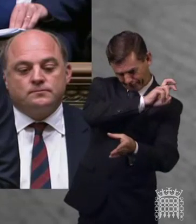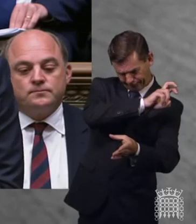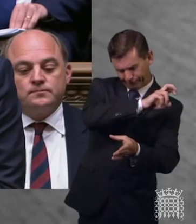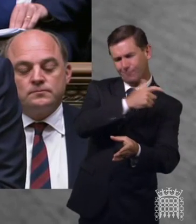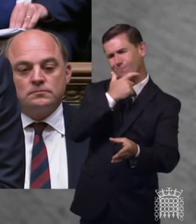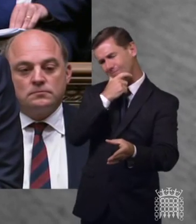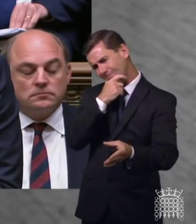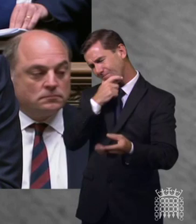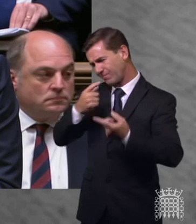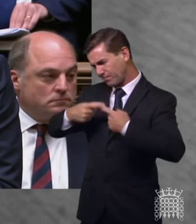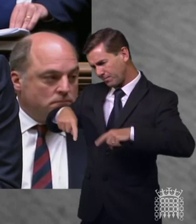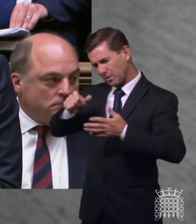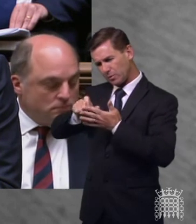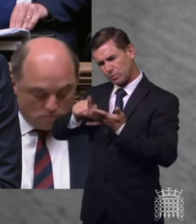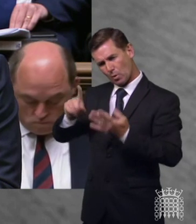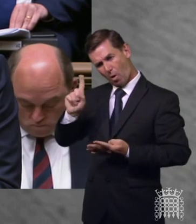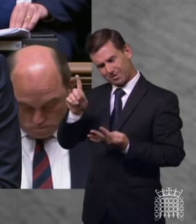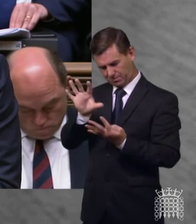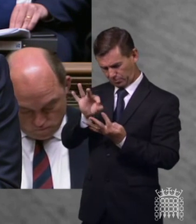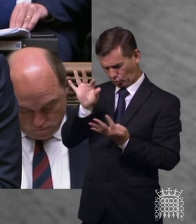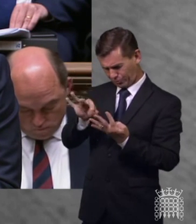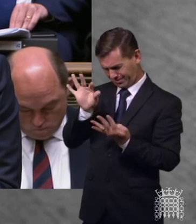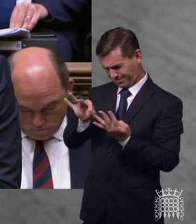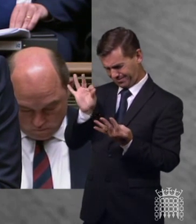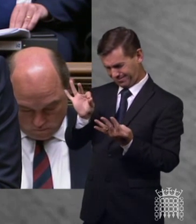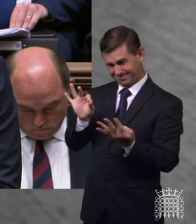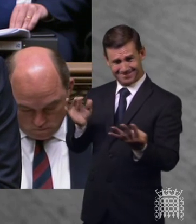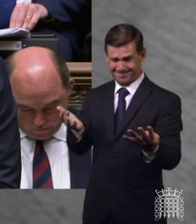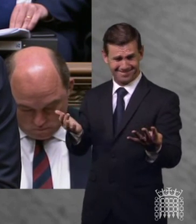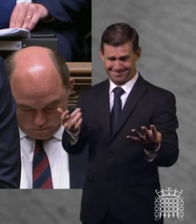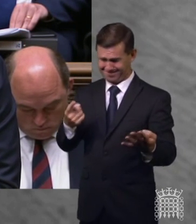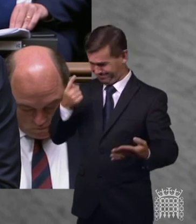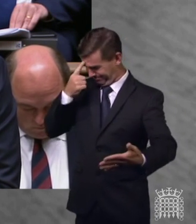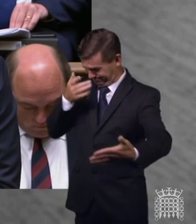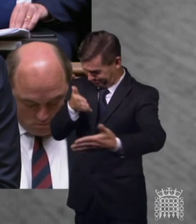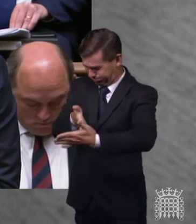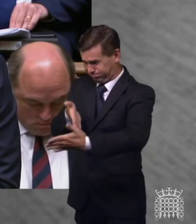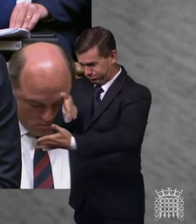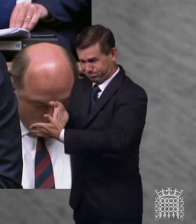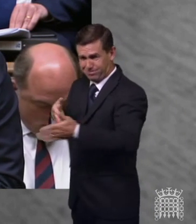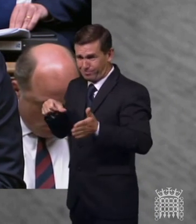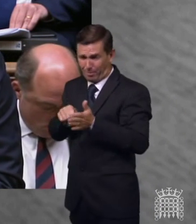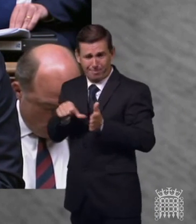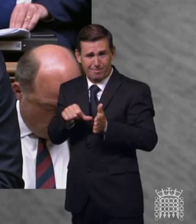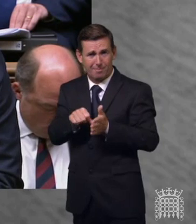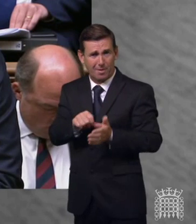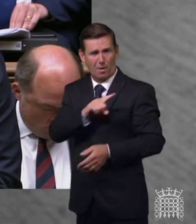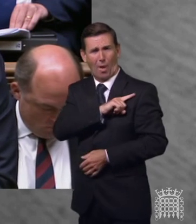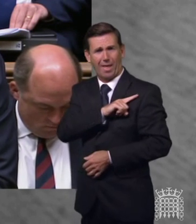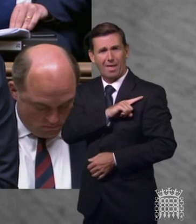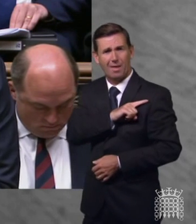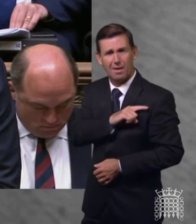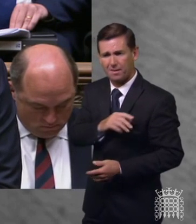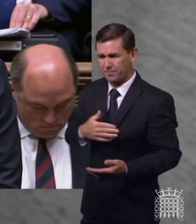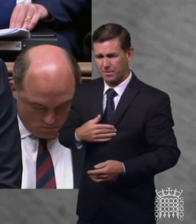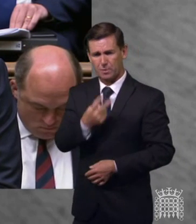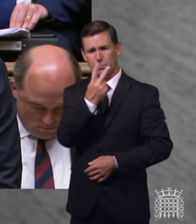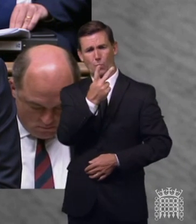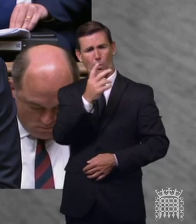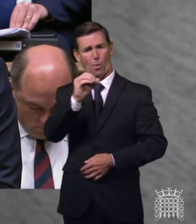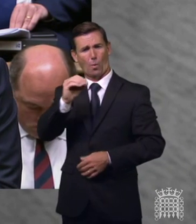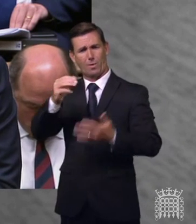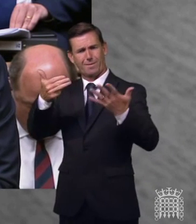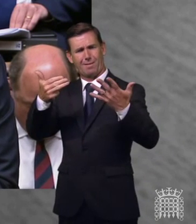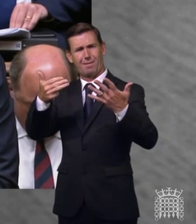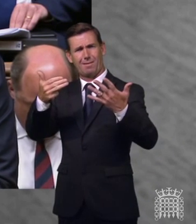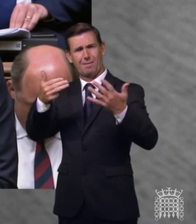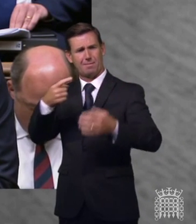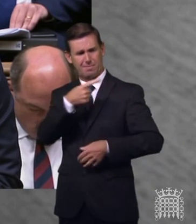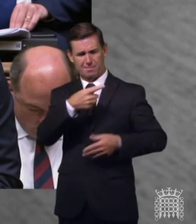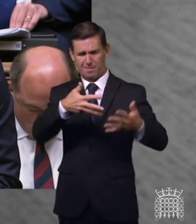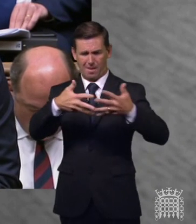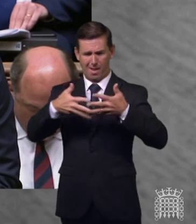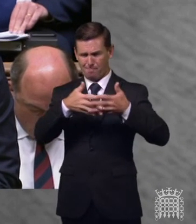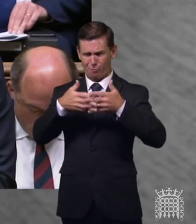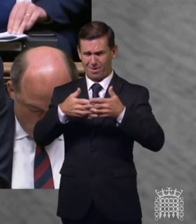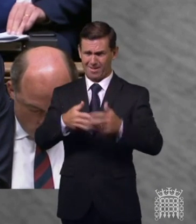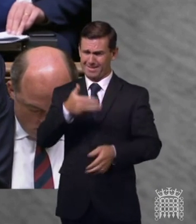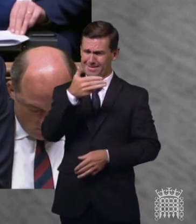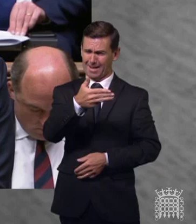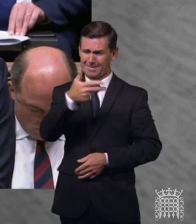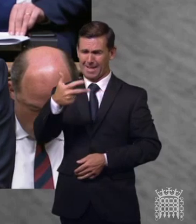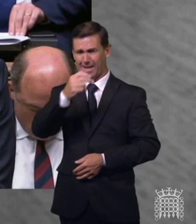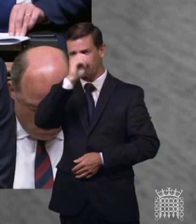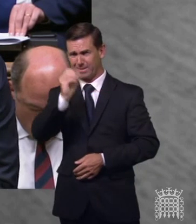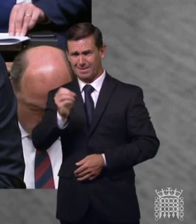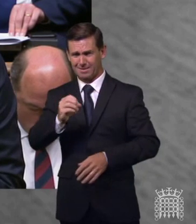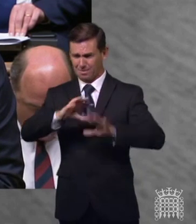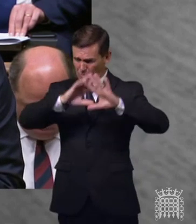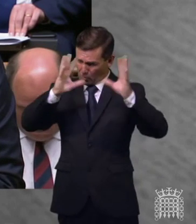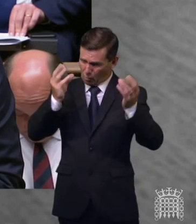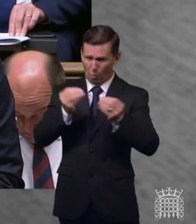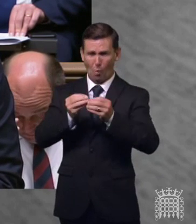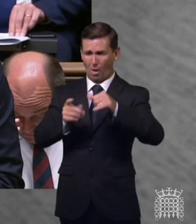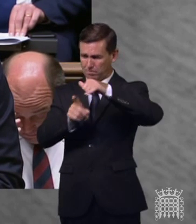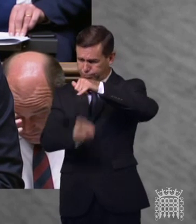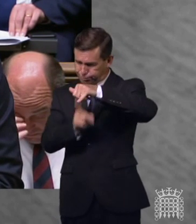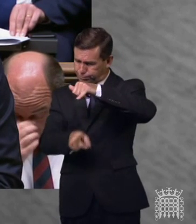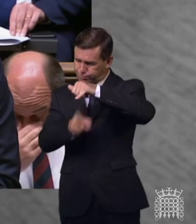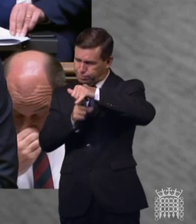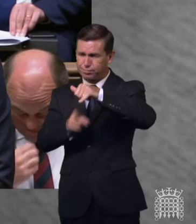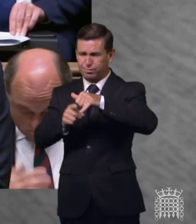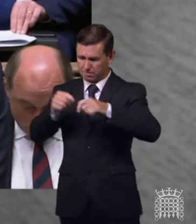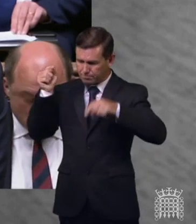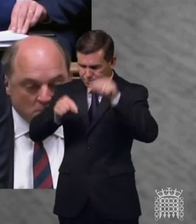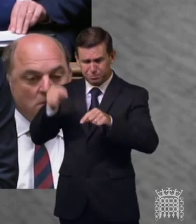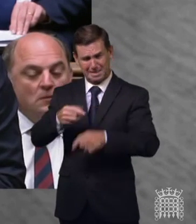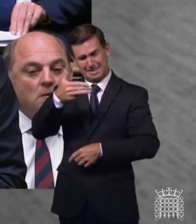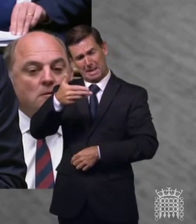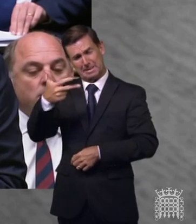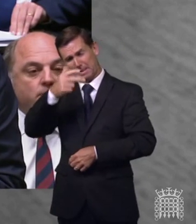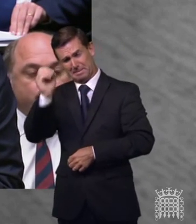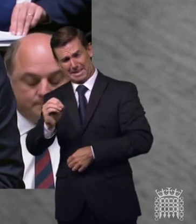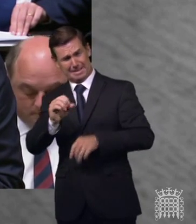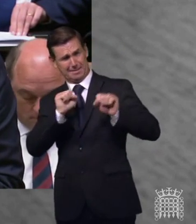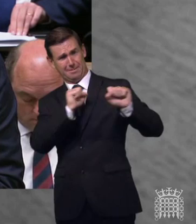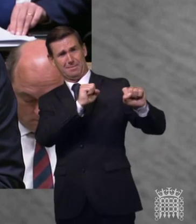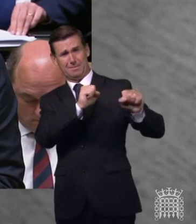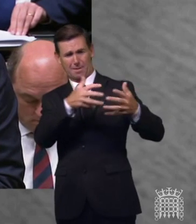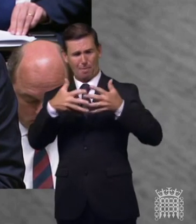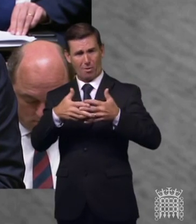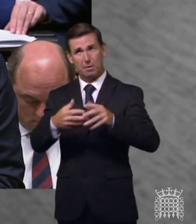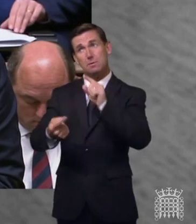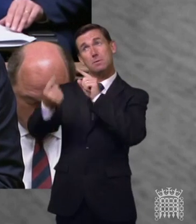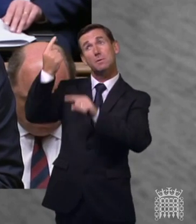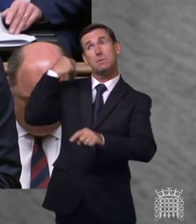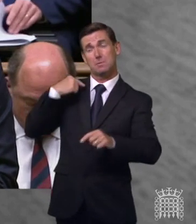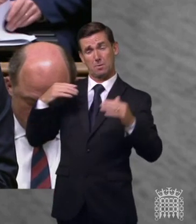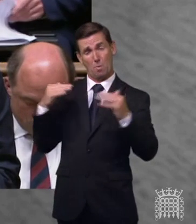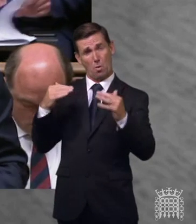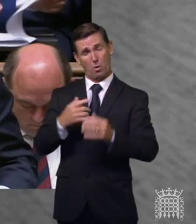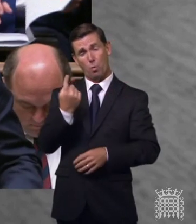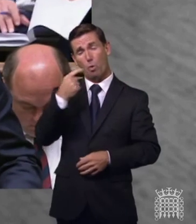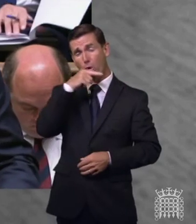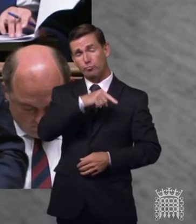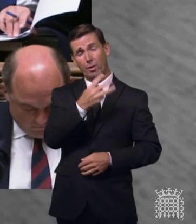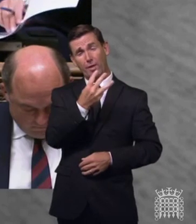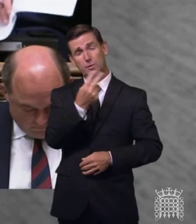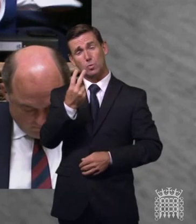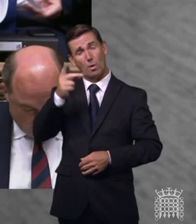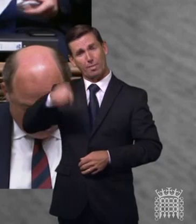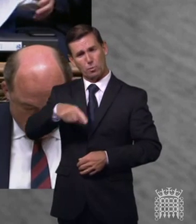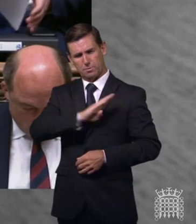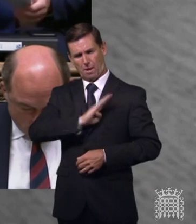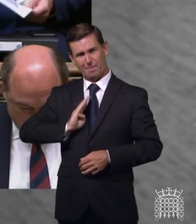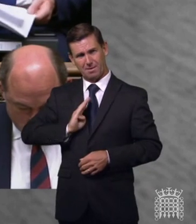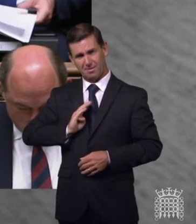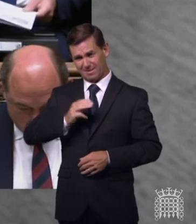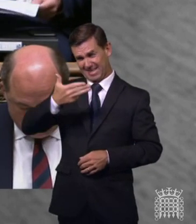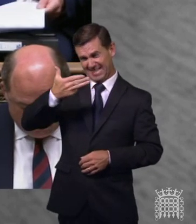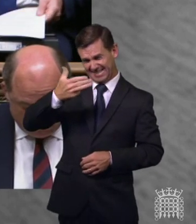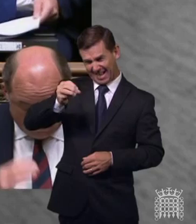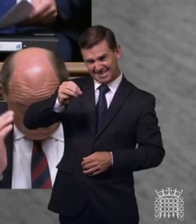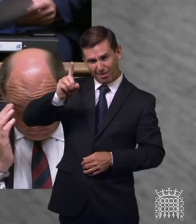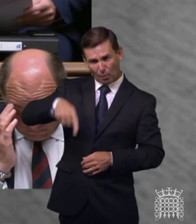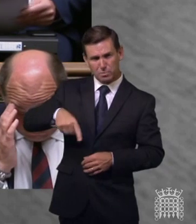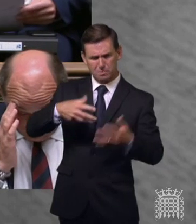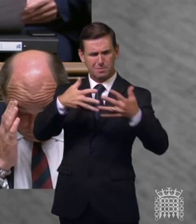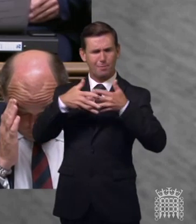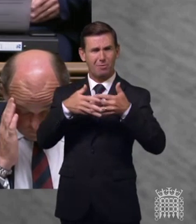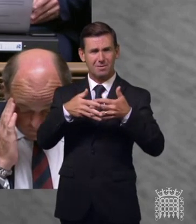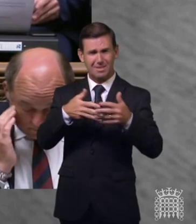decision to withdraw, we came up against this hard reality that since 2009, America has deployed 98% of all weapons released from NATO aircraft in Afghanistan and, at the peak of the operation, when there were 132,000 troops on the ground, 90,000 of them were American.